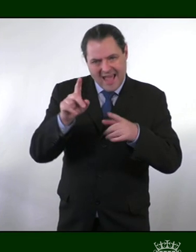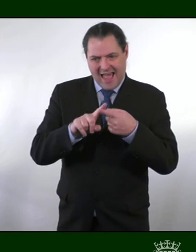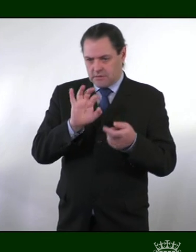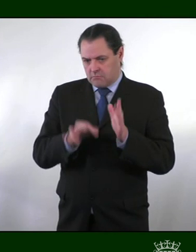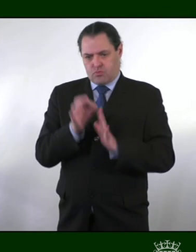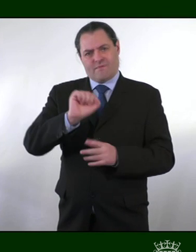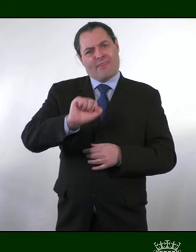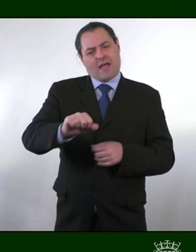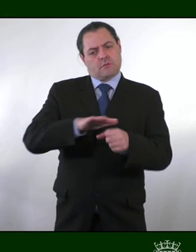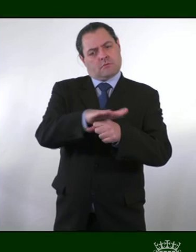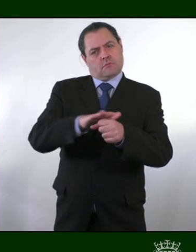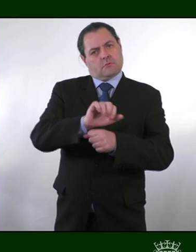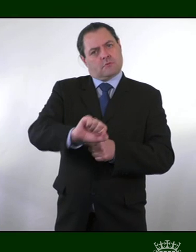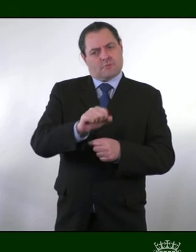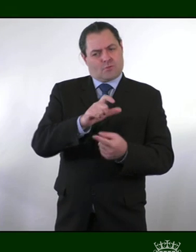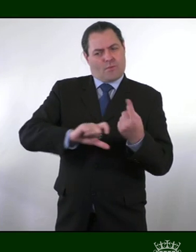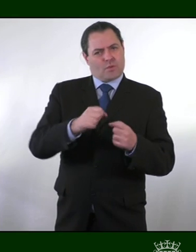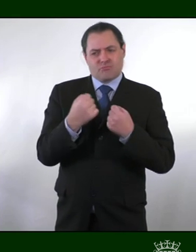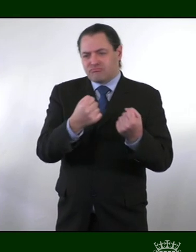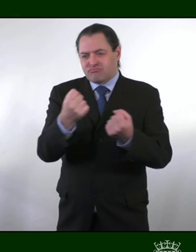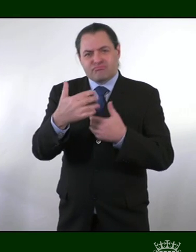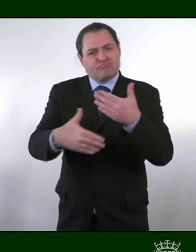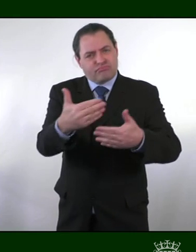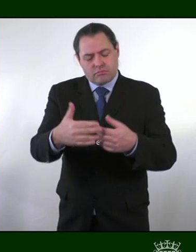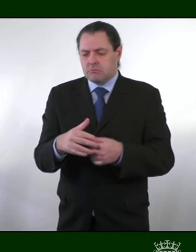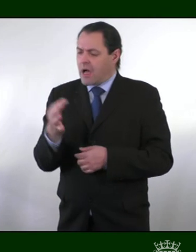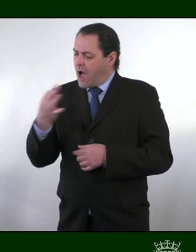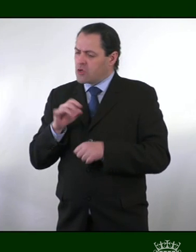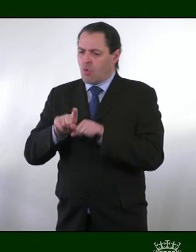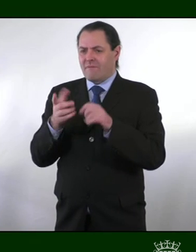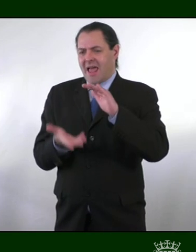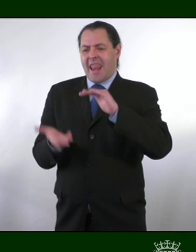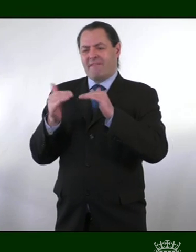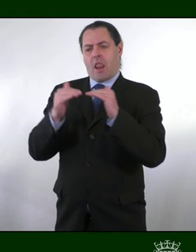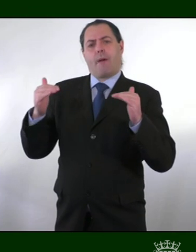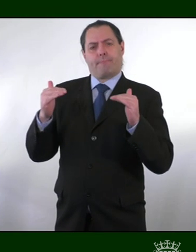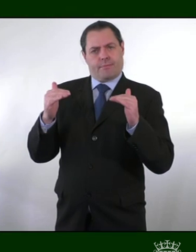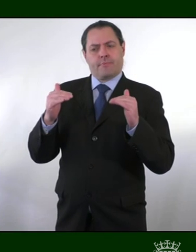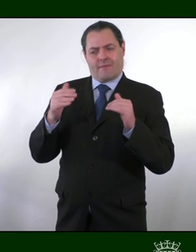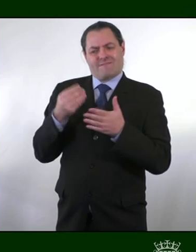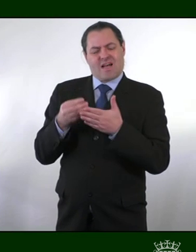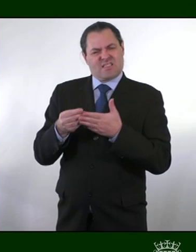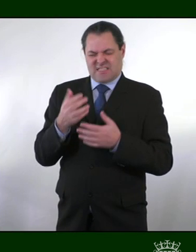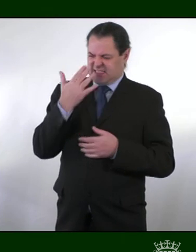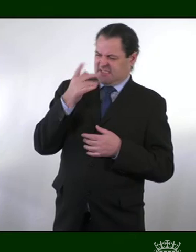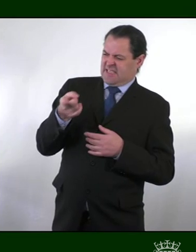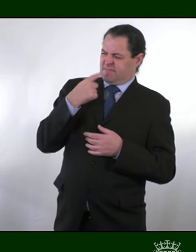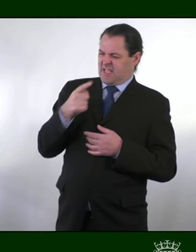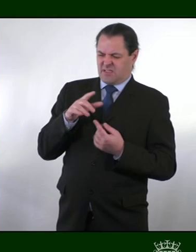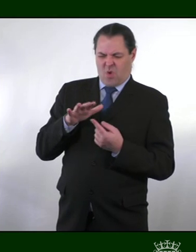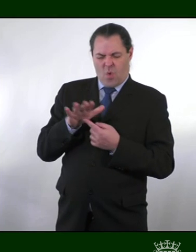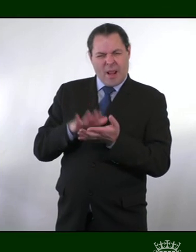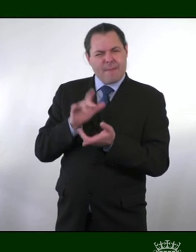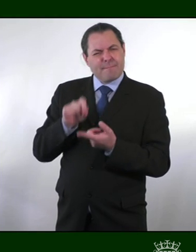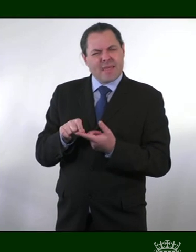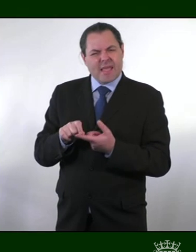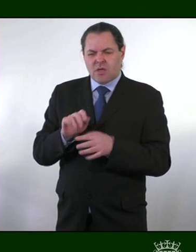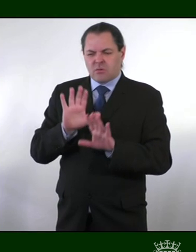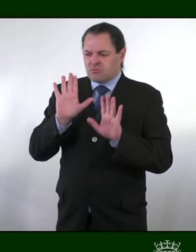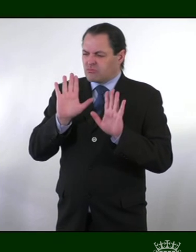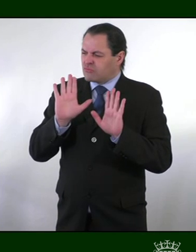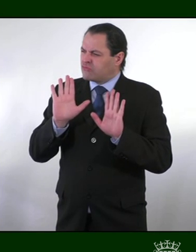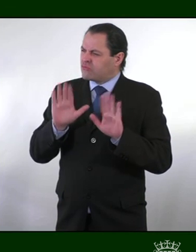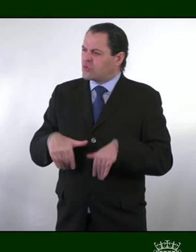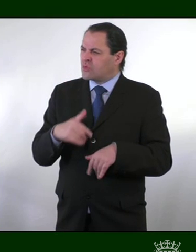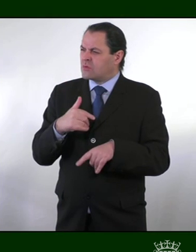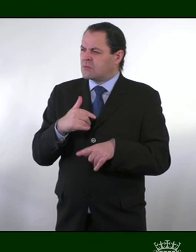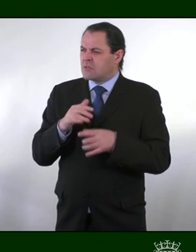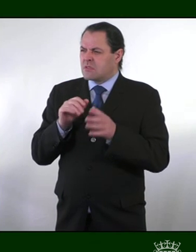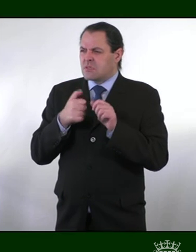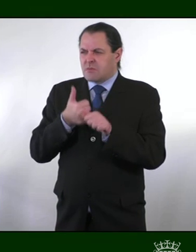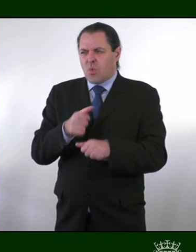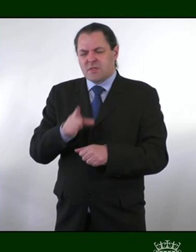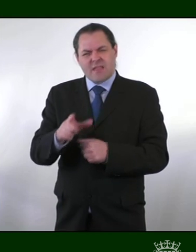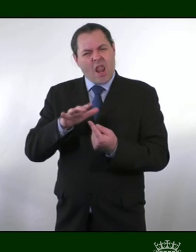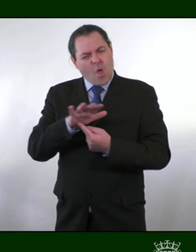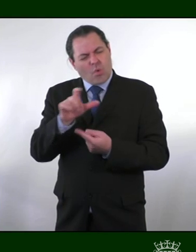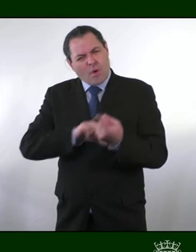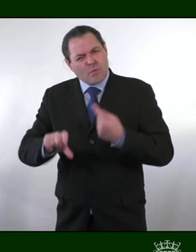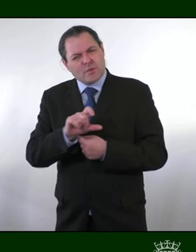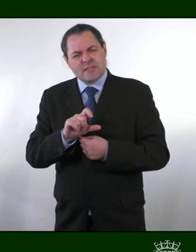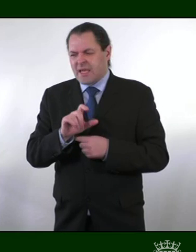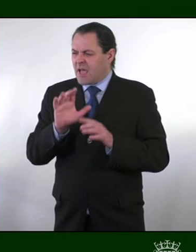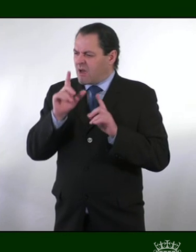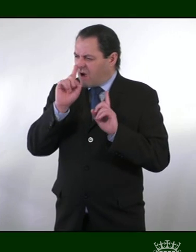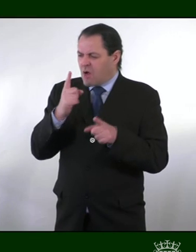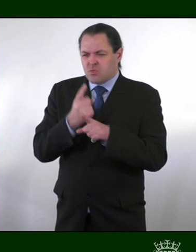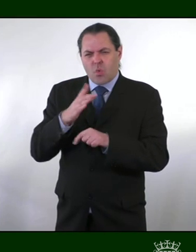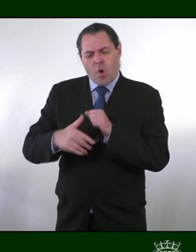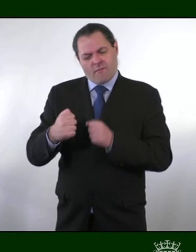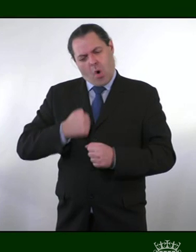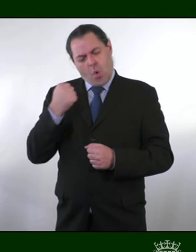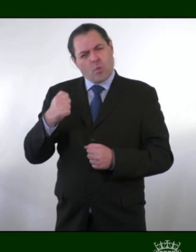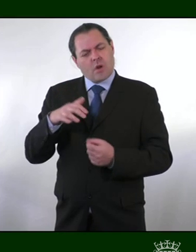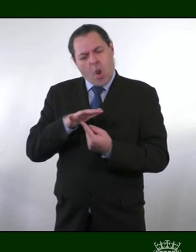The hon. Lady asked about the levelling up fund and, I thought rather bizarrely, seemed to suggest that local Members of Parliament were not a good reflection on their local communities and able to articulate the local needs of their communities.